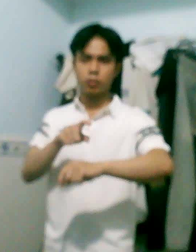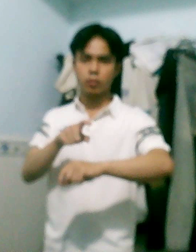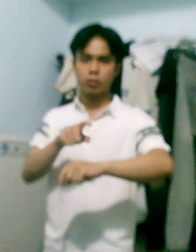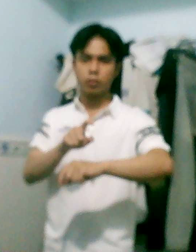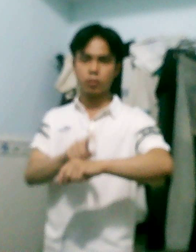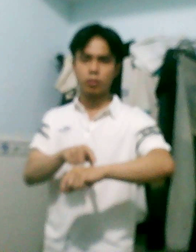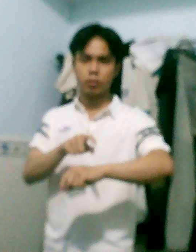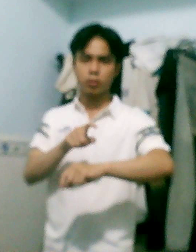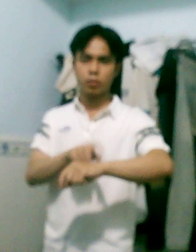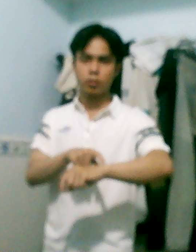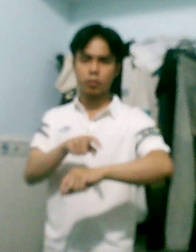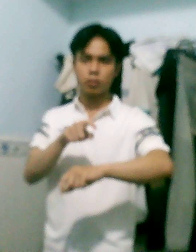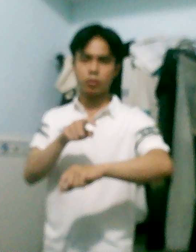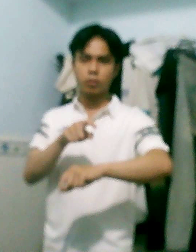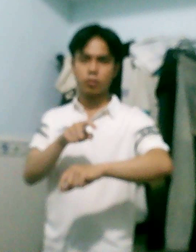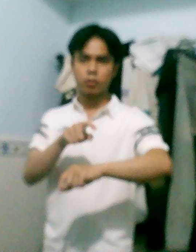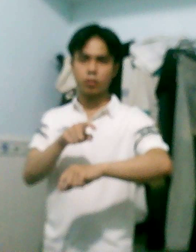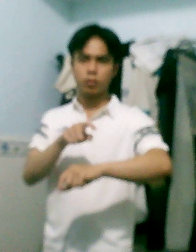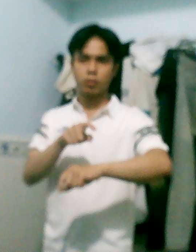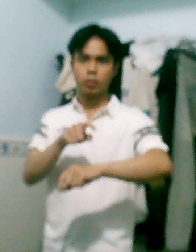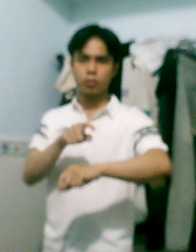gio